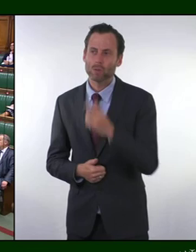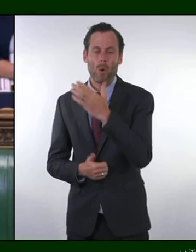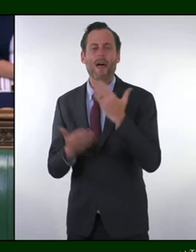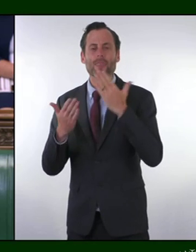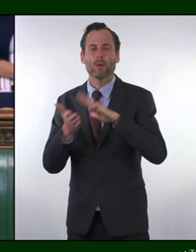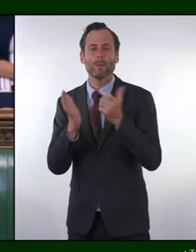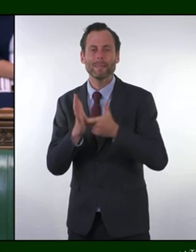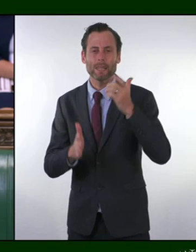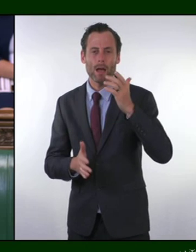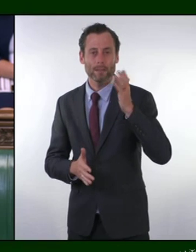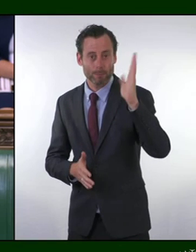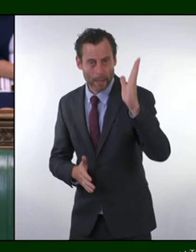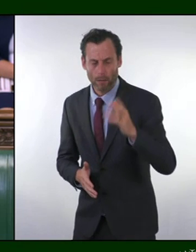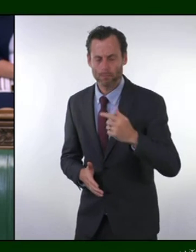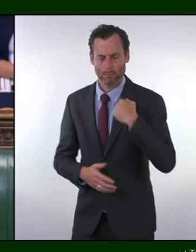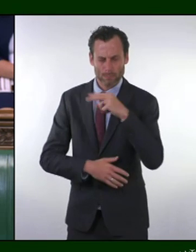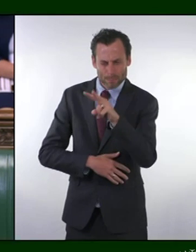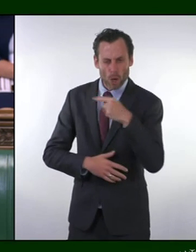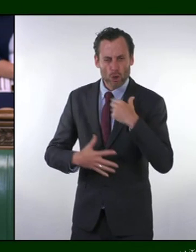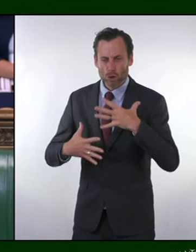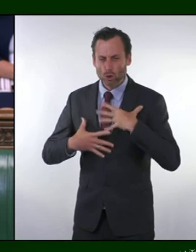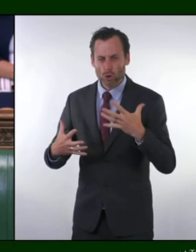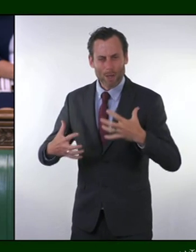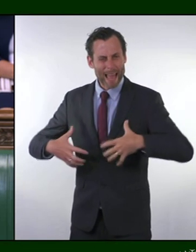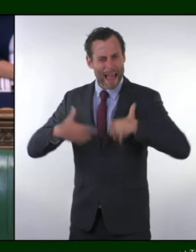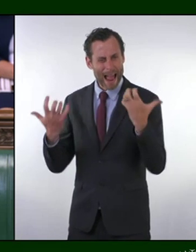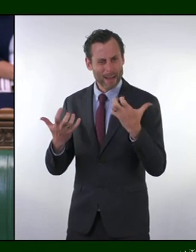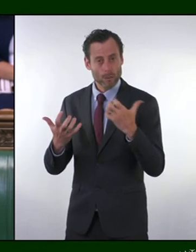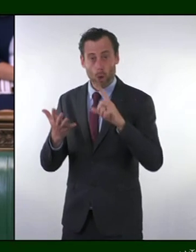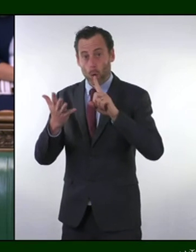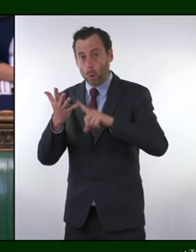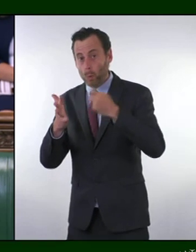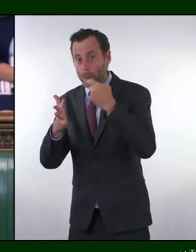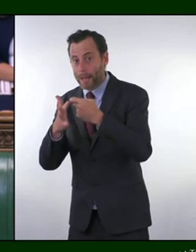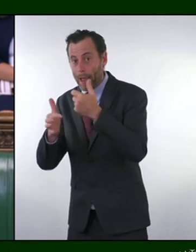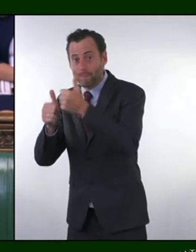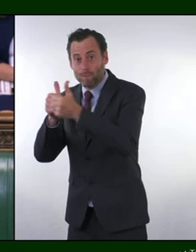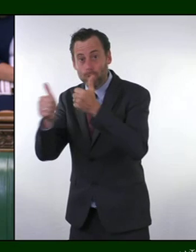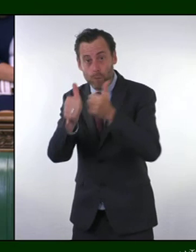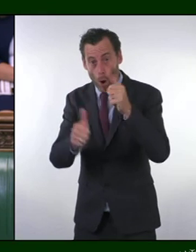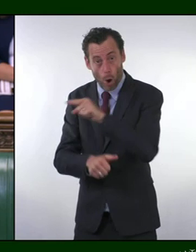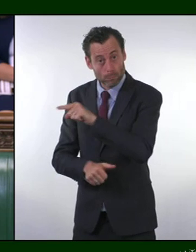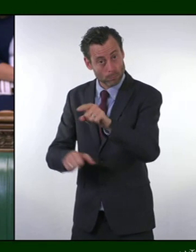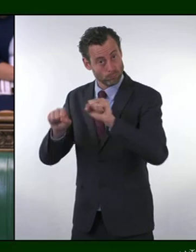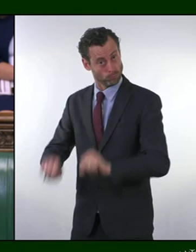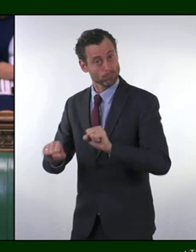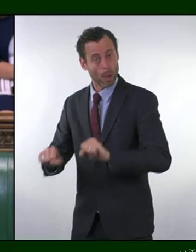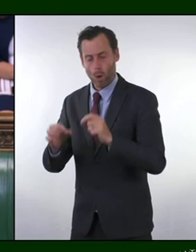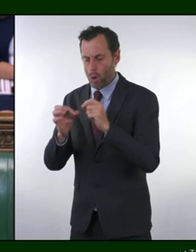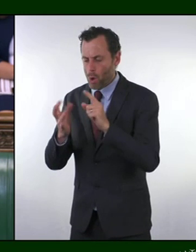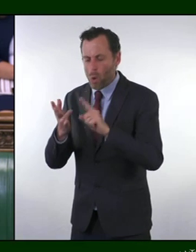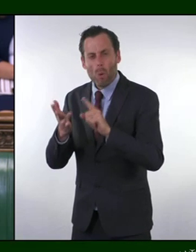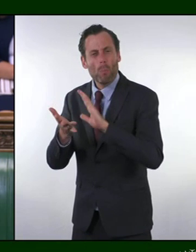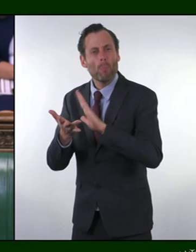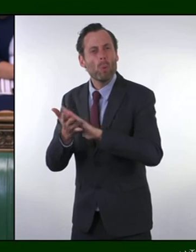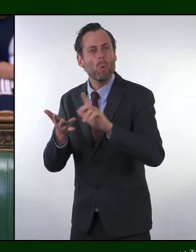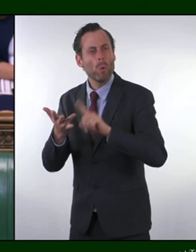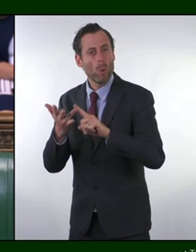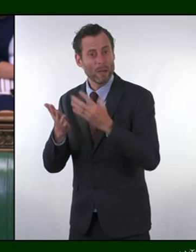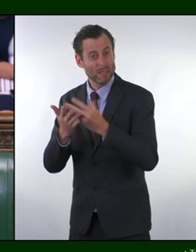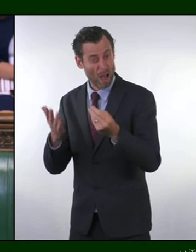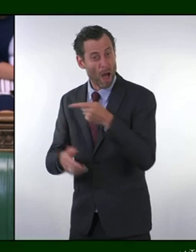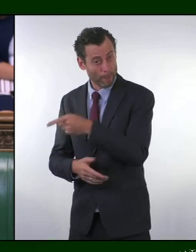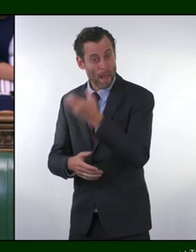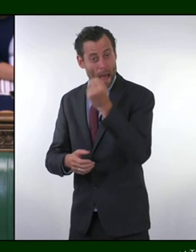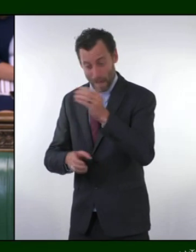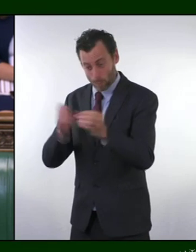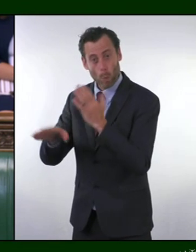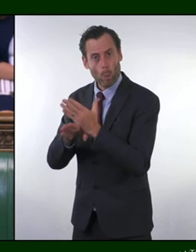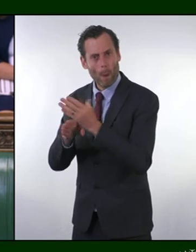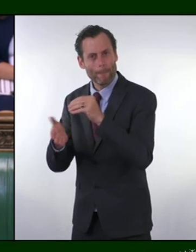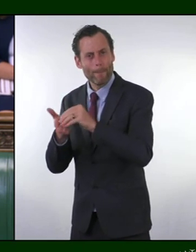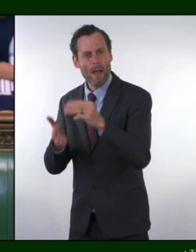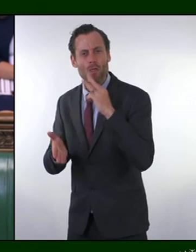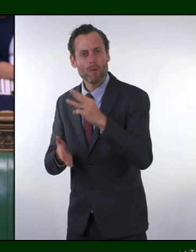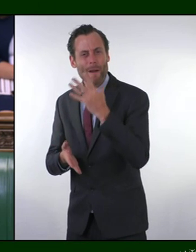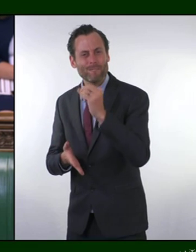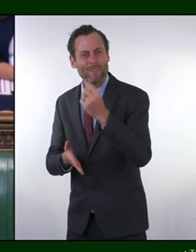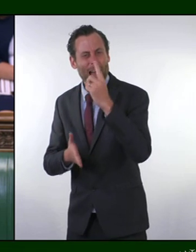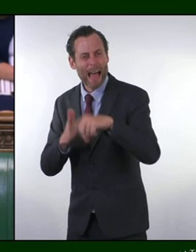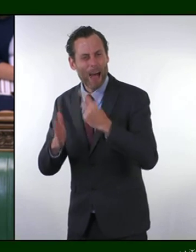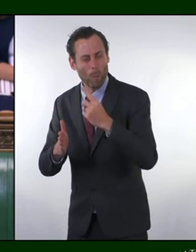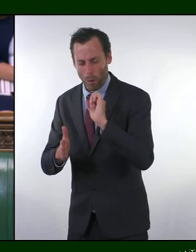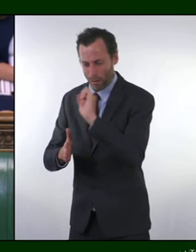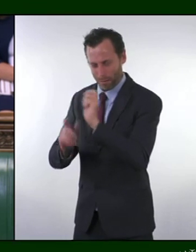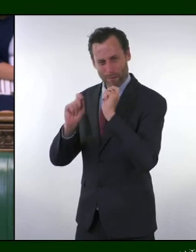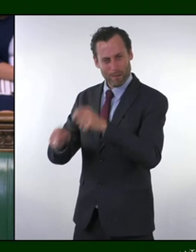I am shocked and angered at workers in UK clothing factories such as Boohoo being paid a mere £3.50 an hour and being forced to work in totally unacceptable conditions.